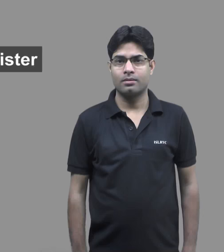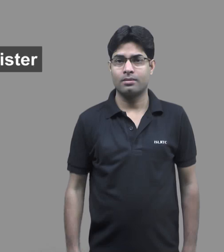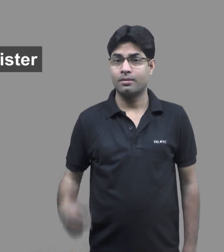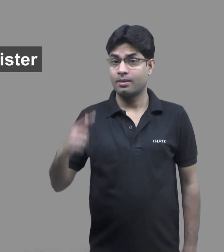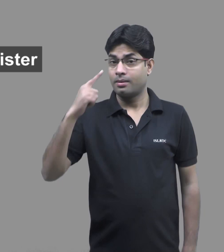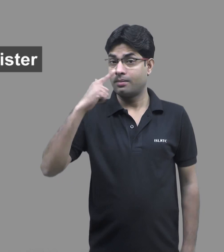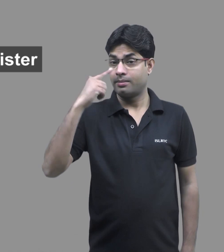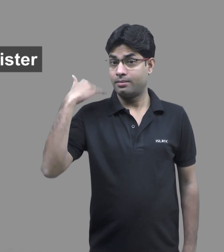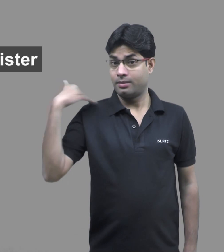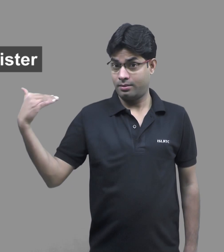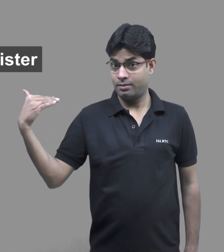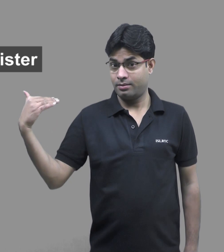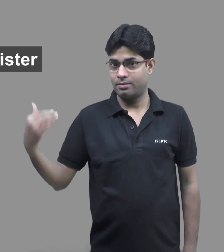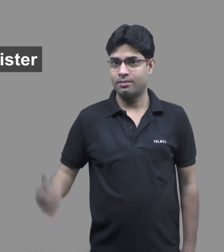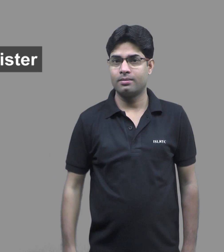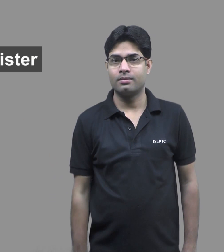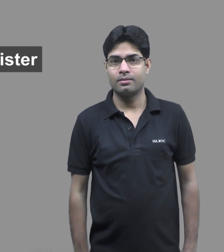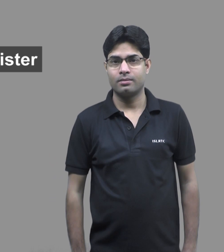Sister